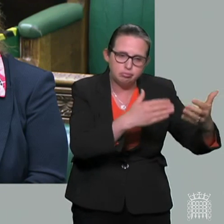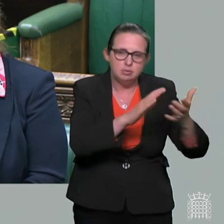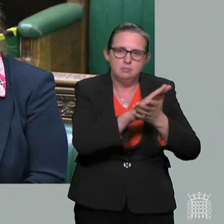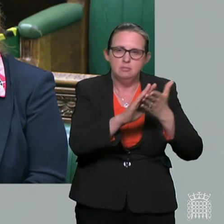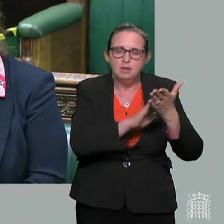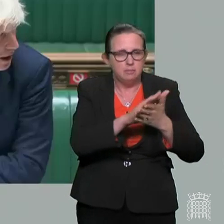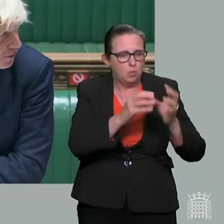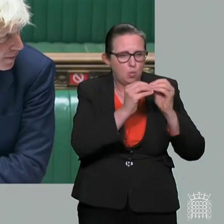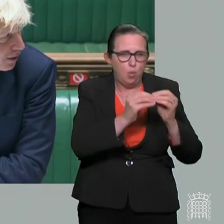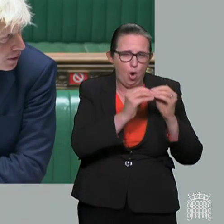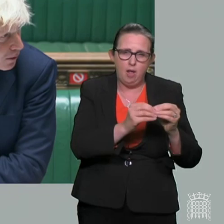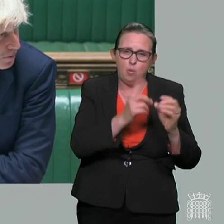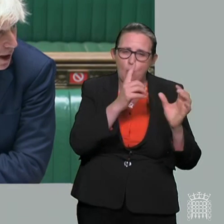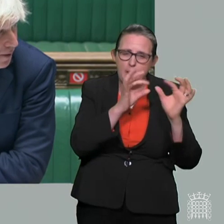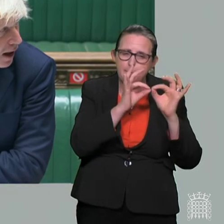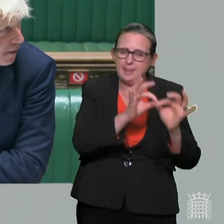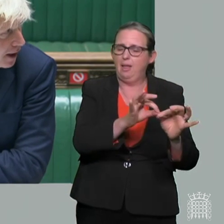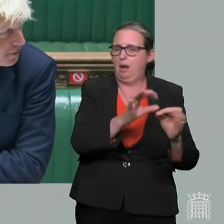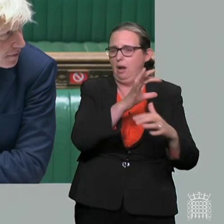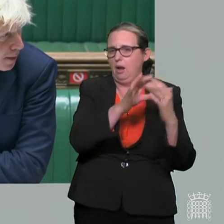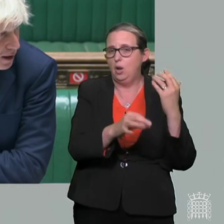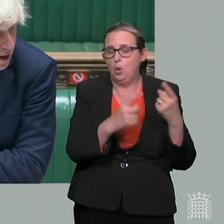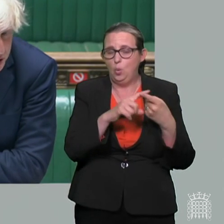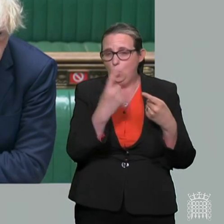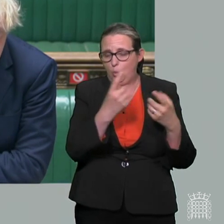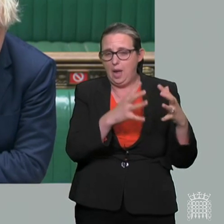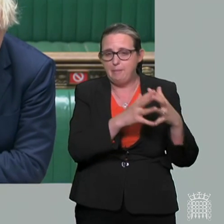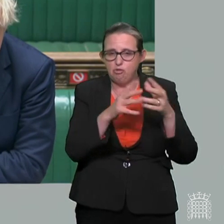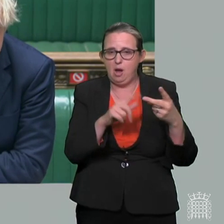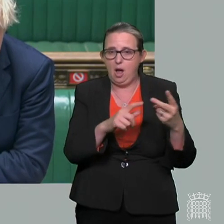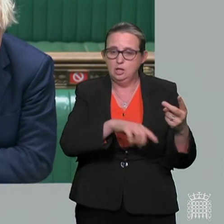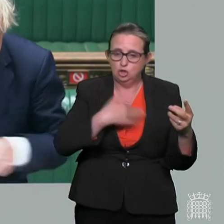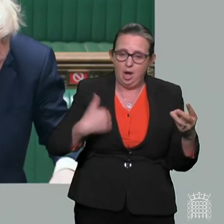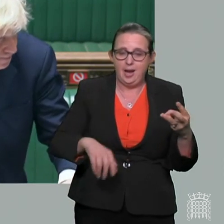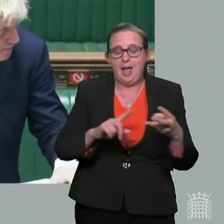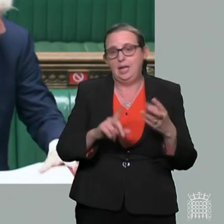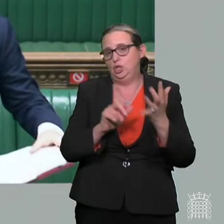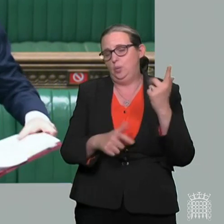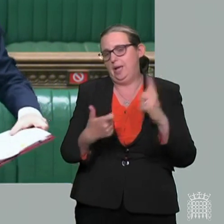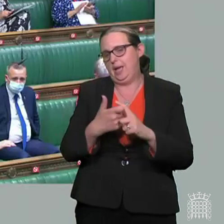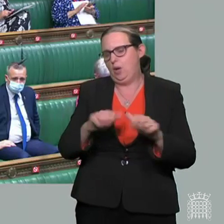Only three countries have 100 unicorns. They are the United States of America, China and the United Kingdom.